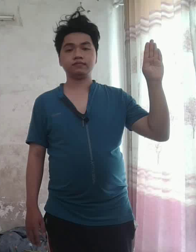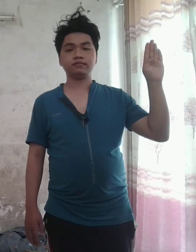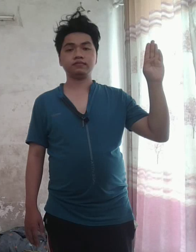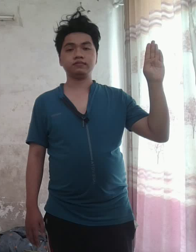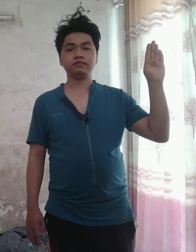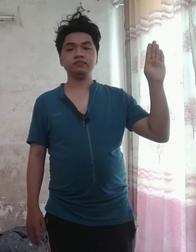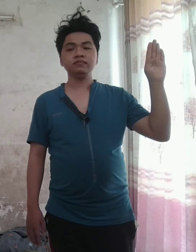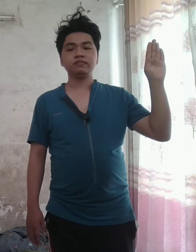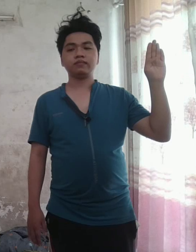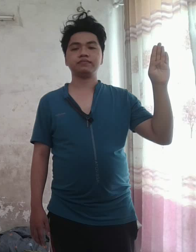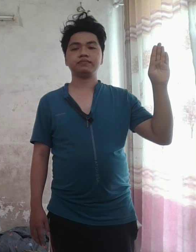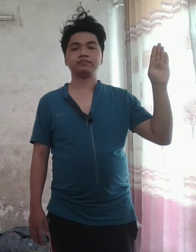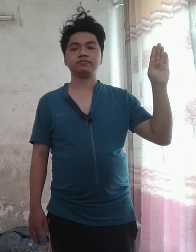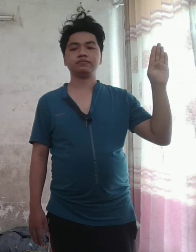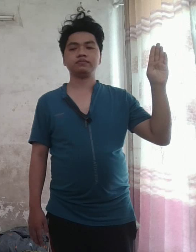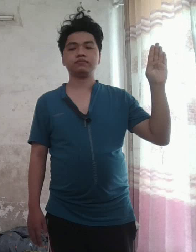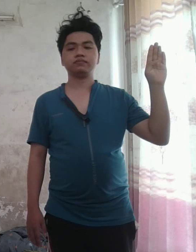b